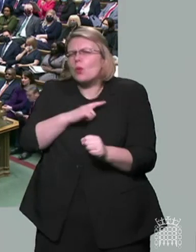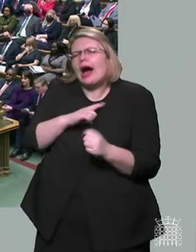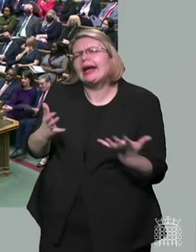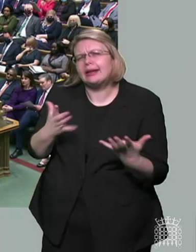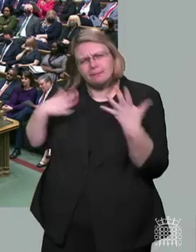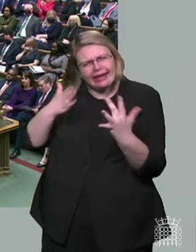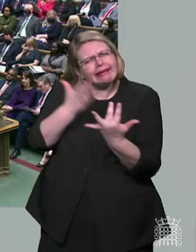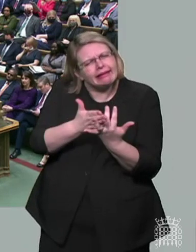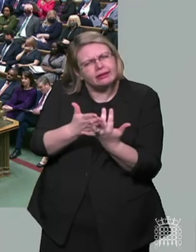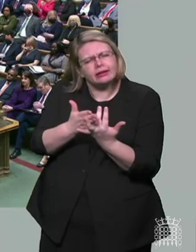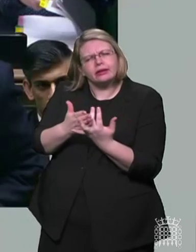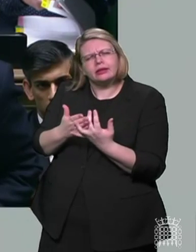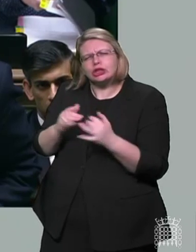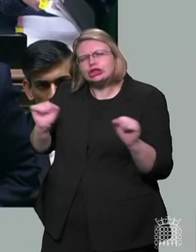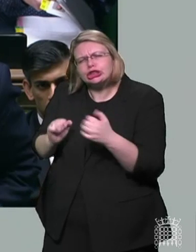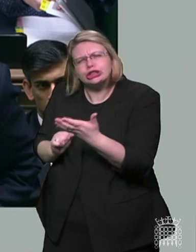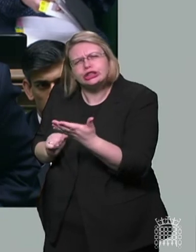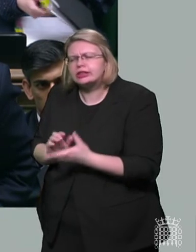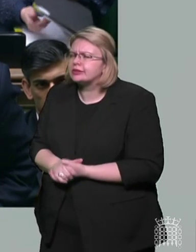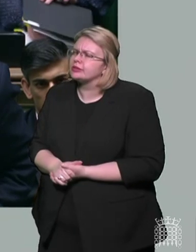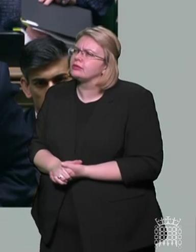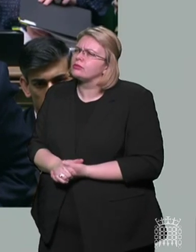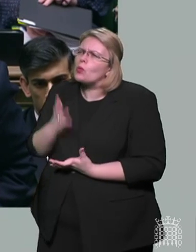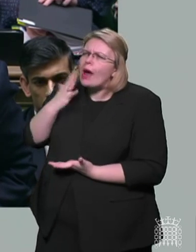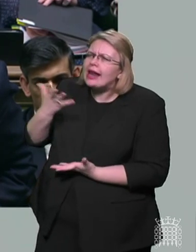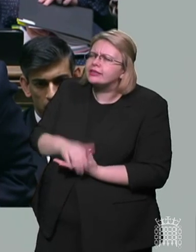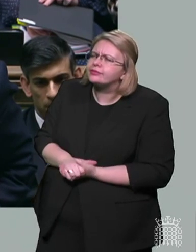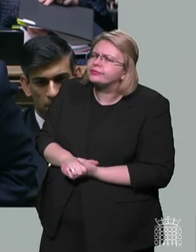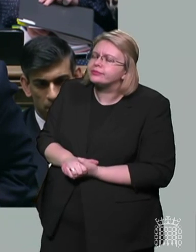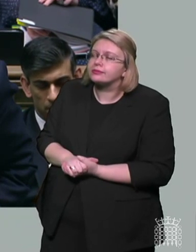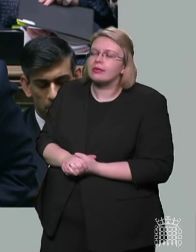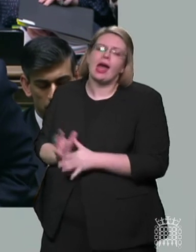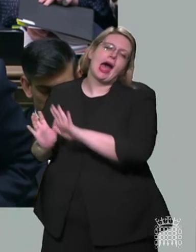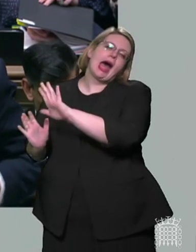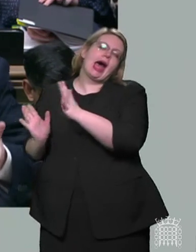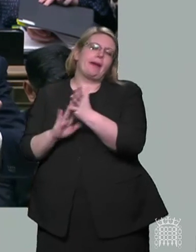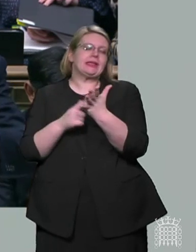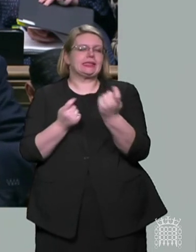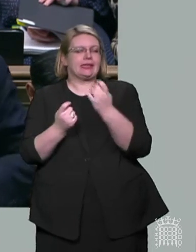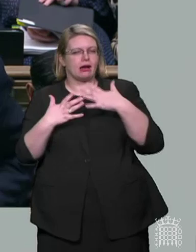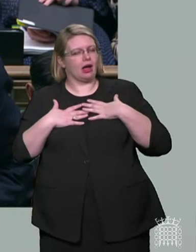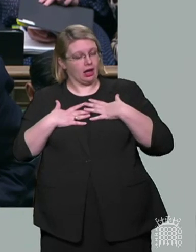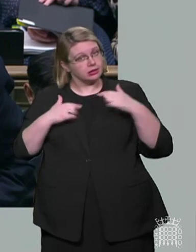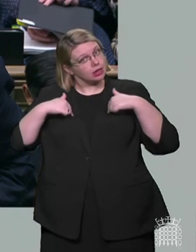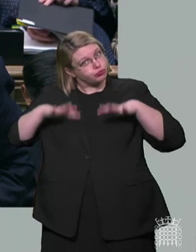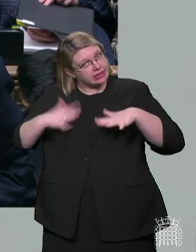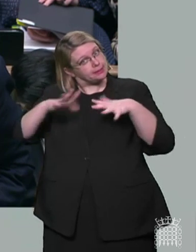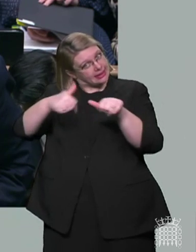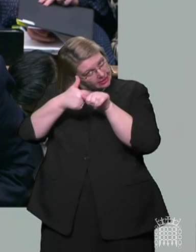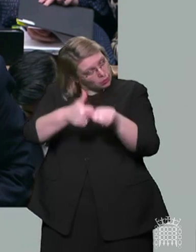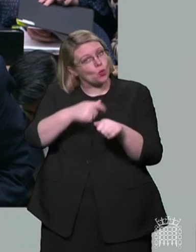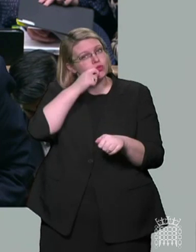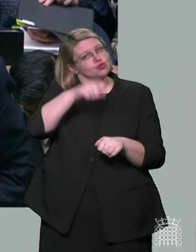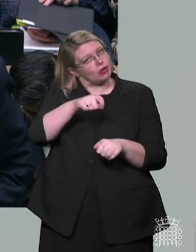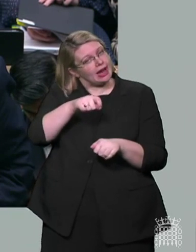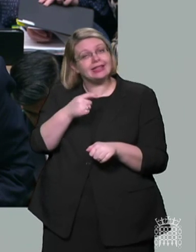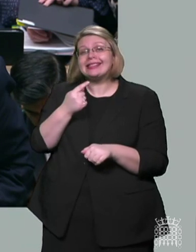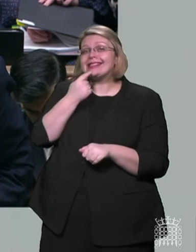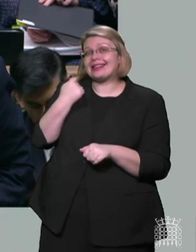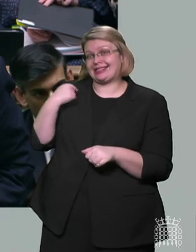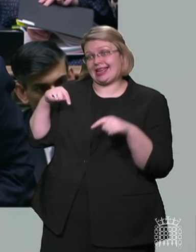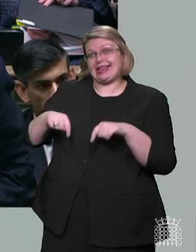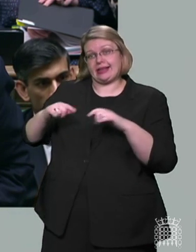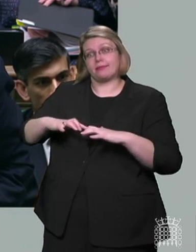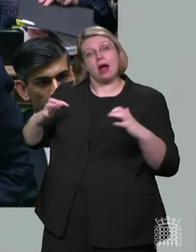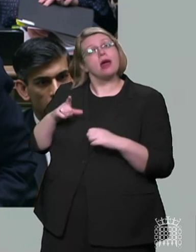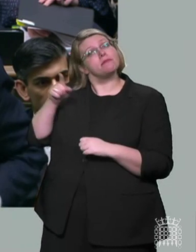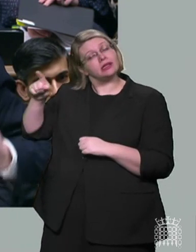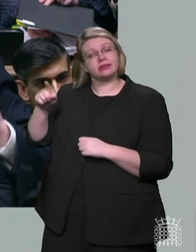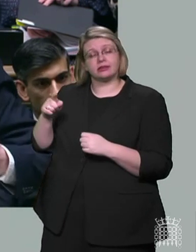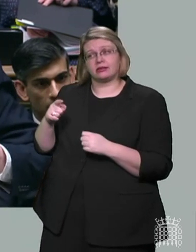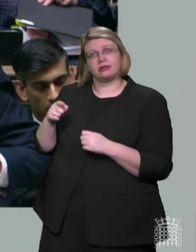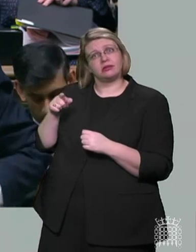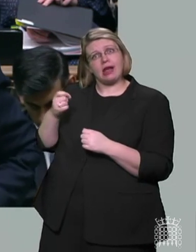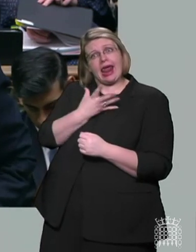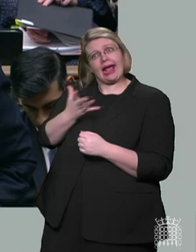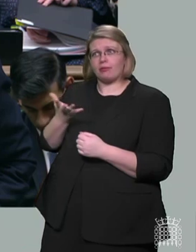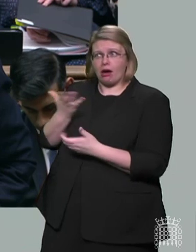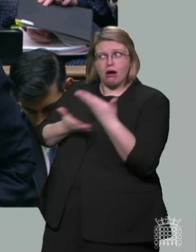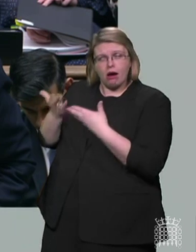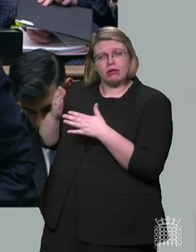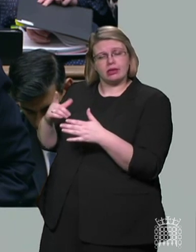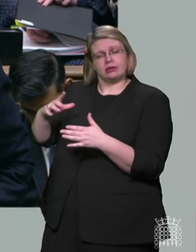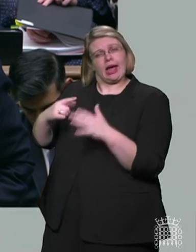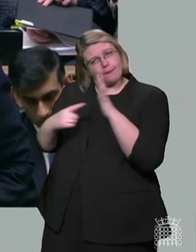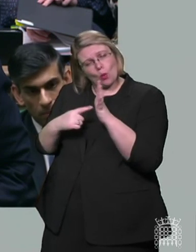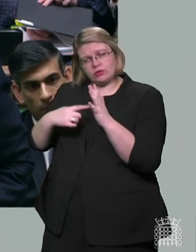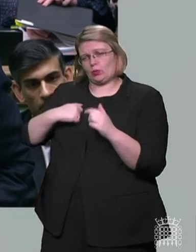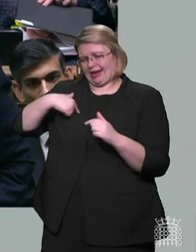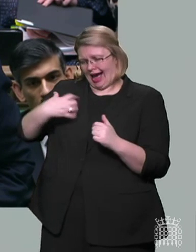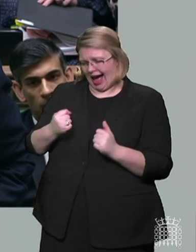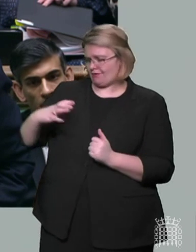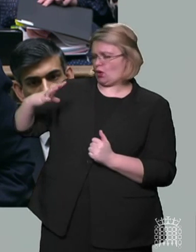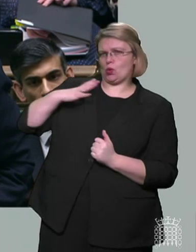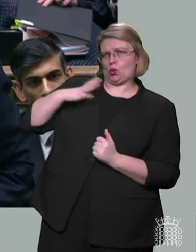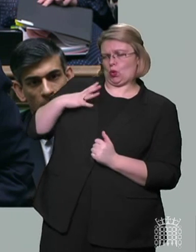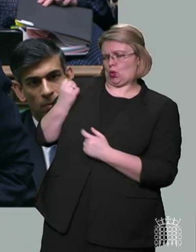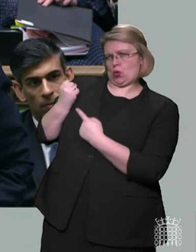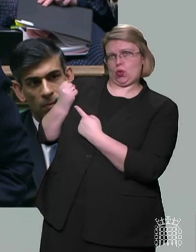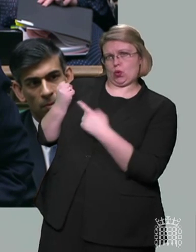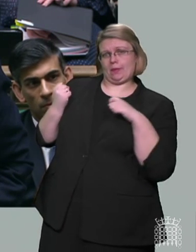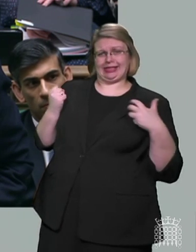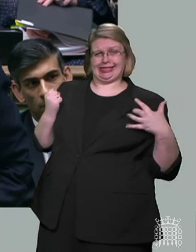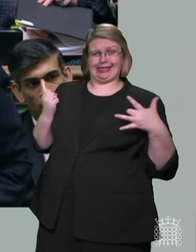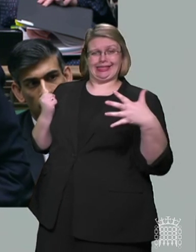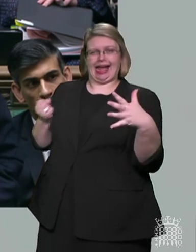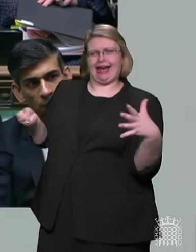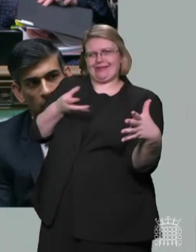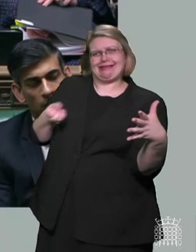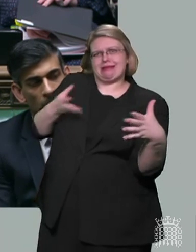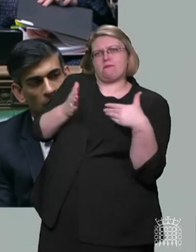As I said, the UK has been out in front in offering military support to Ukraine, and I am grateful for what the right honourable and learned Gentleman said yesterday about the need to make sure we keep ammunition in reserve for what could be a protracted struggle over this issue.